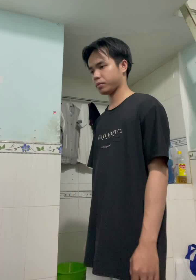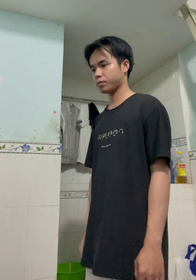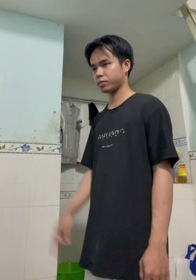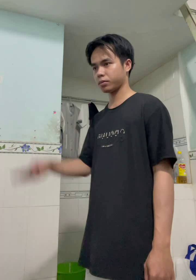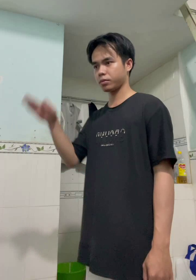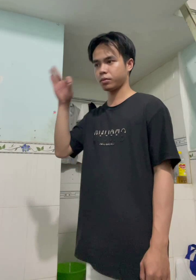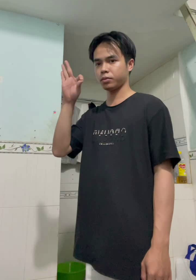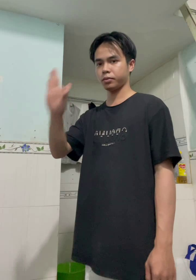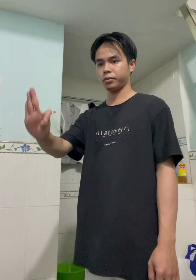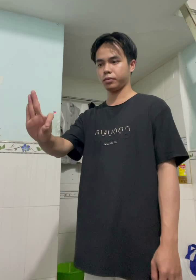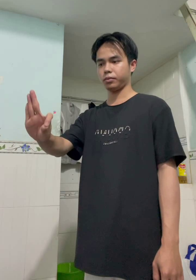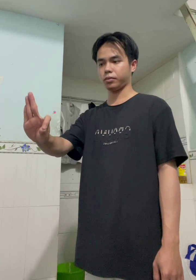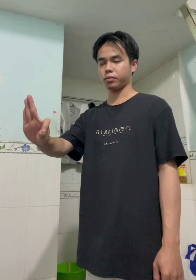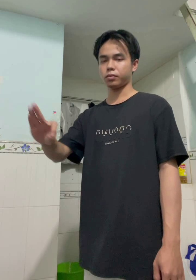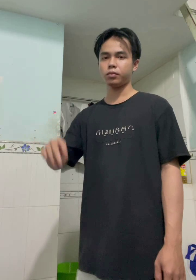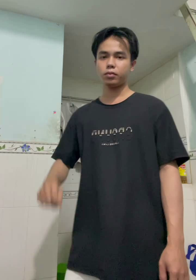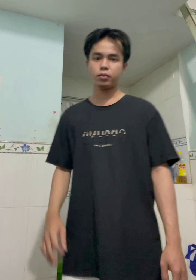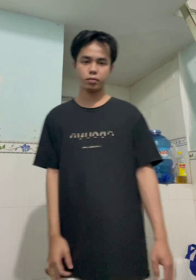t